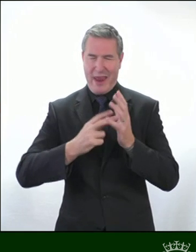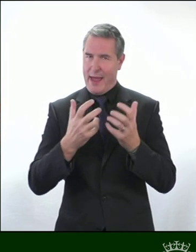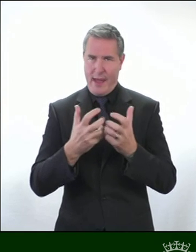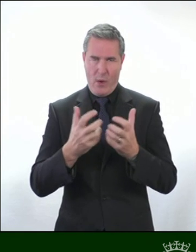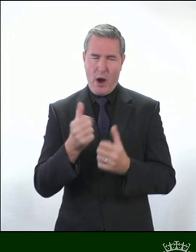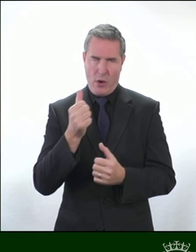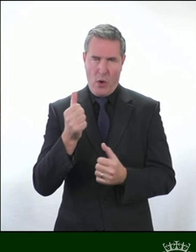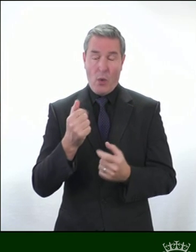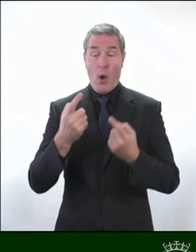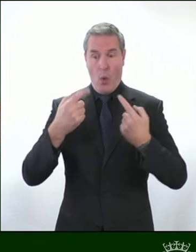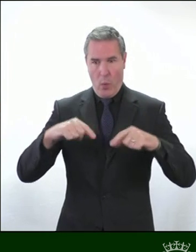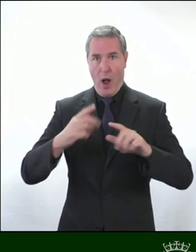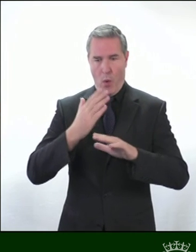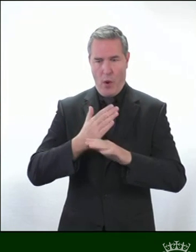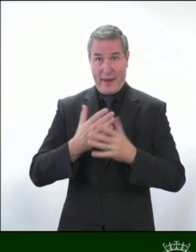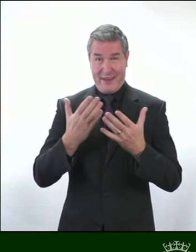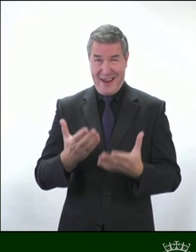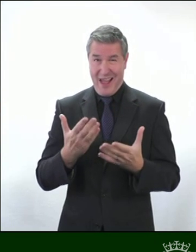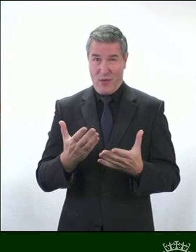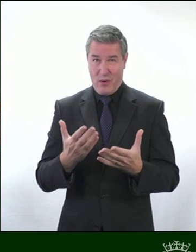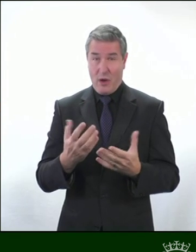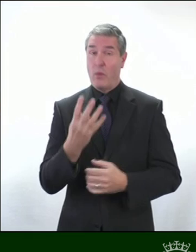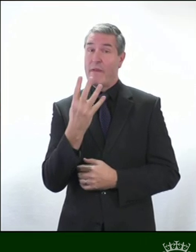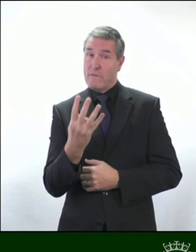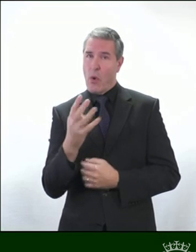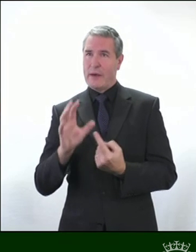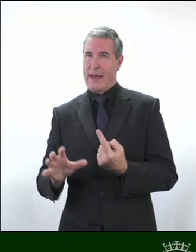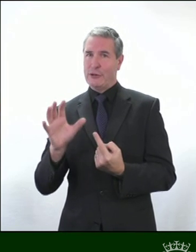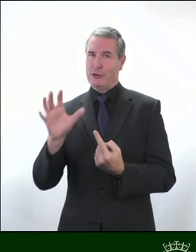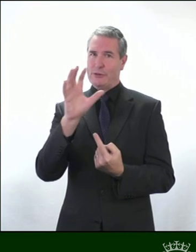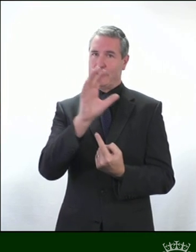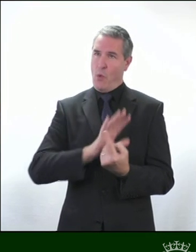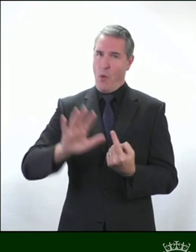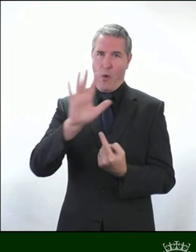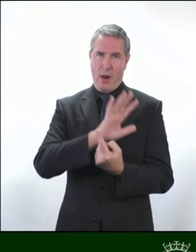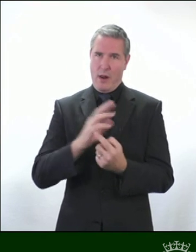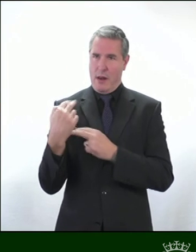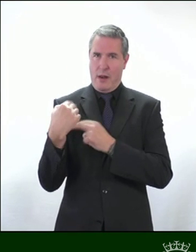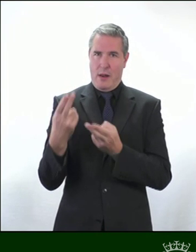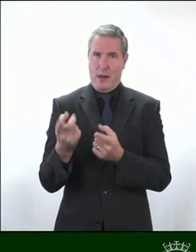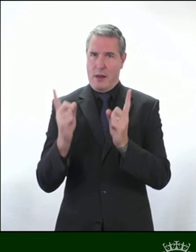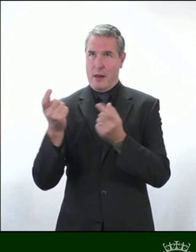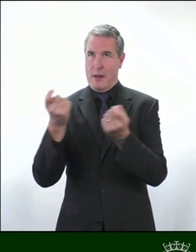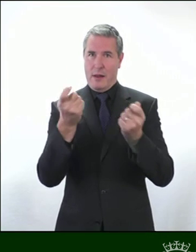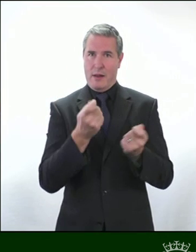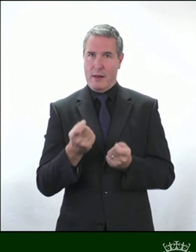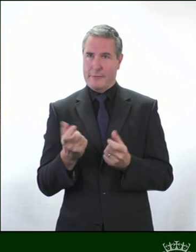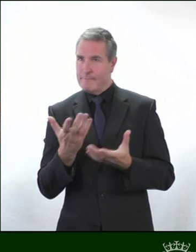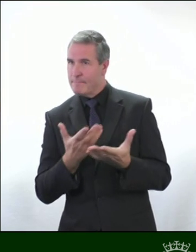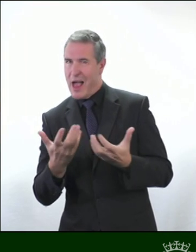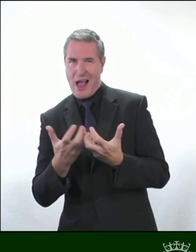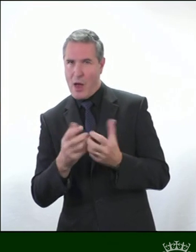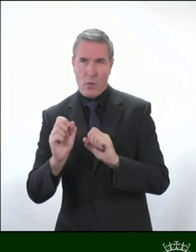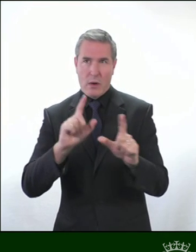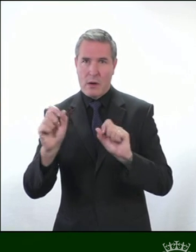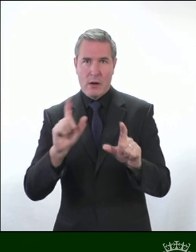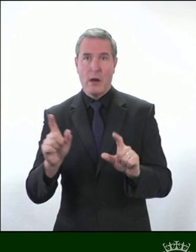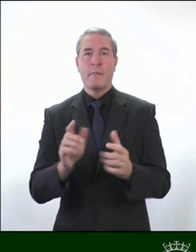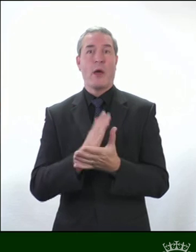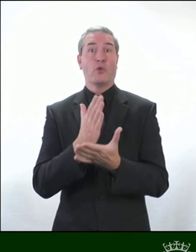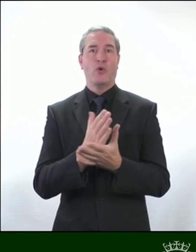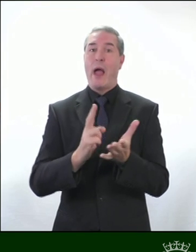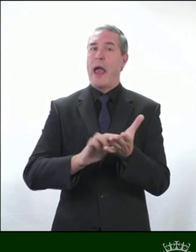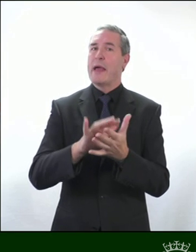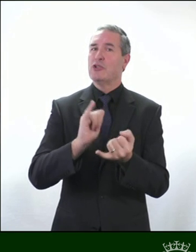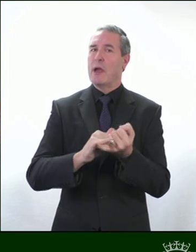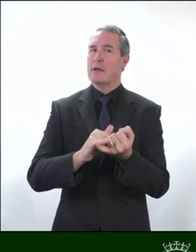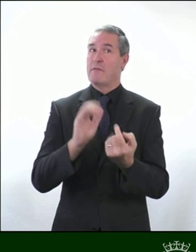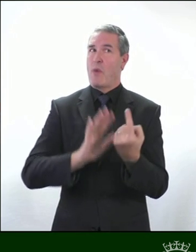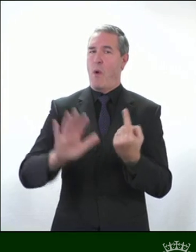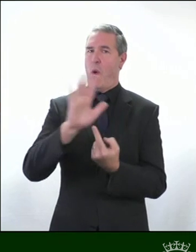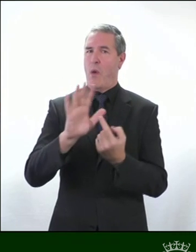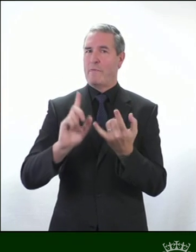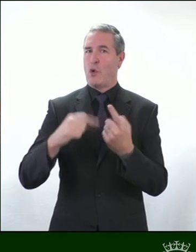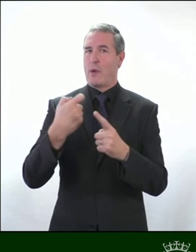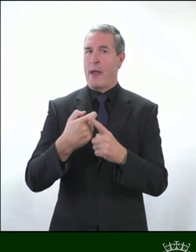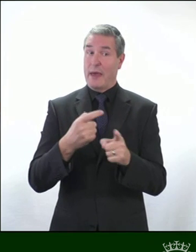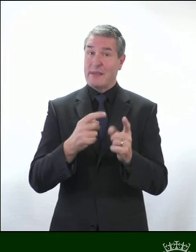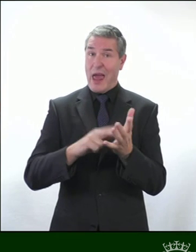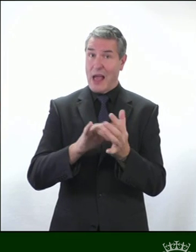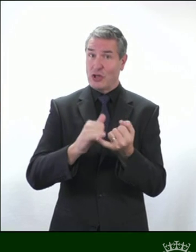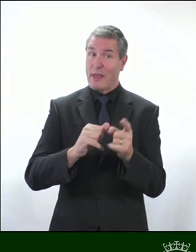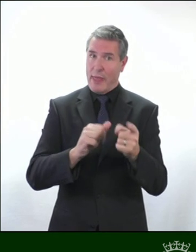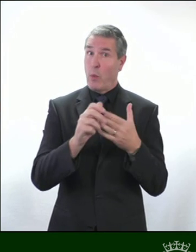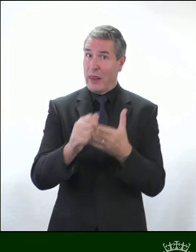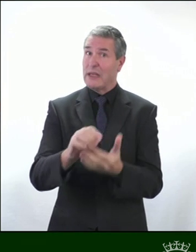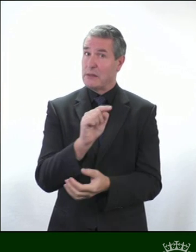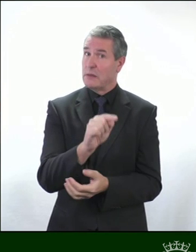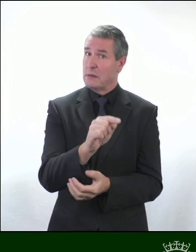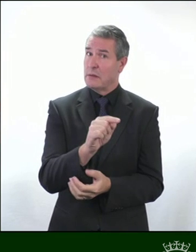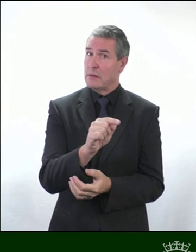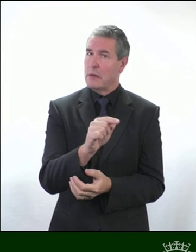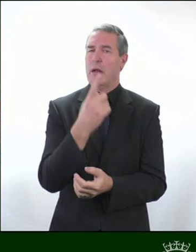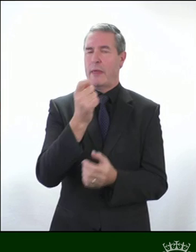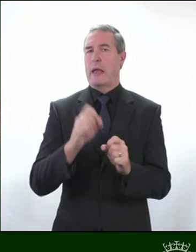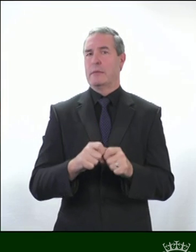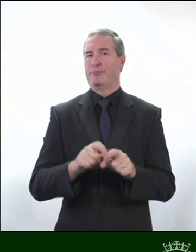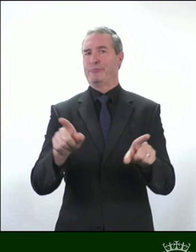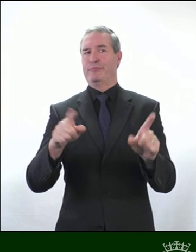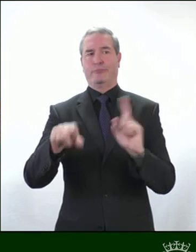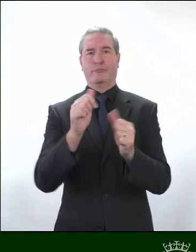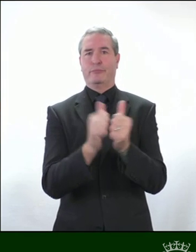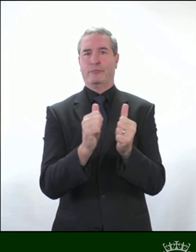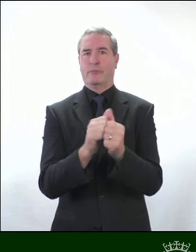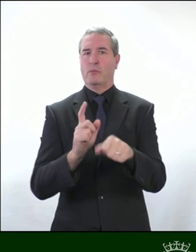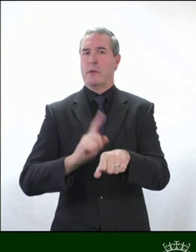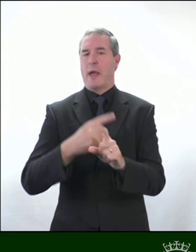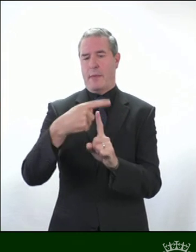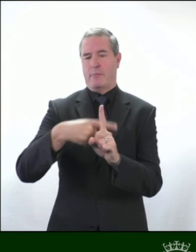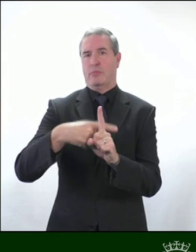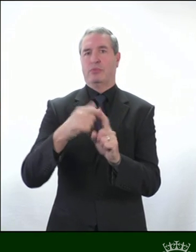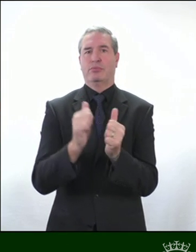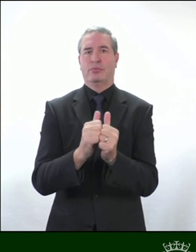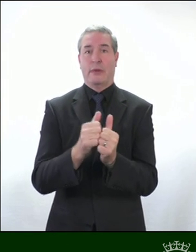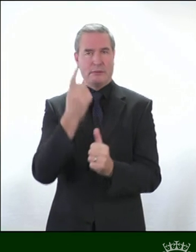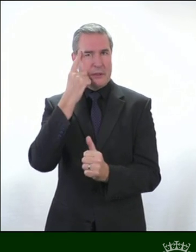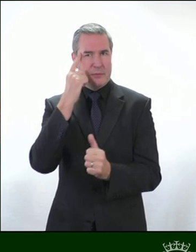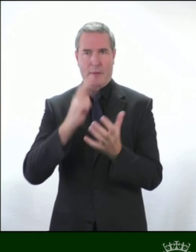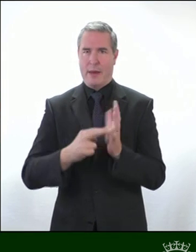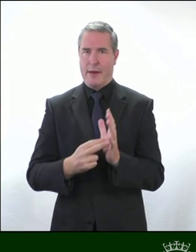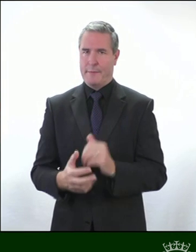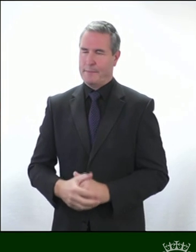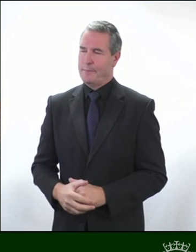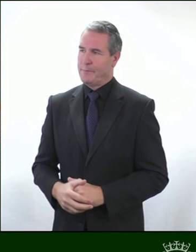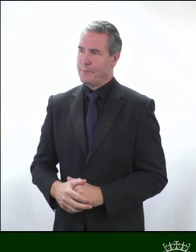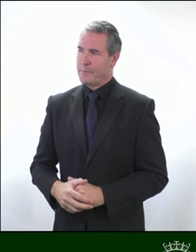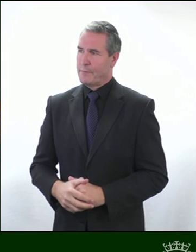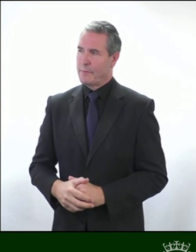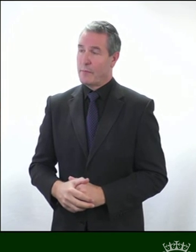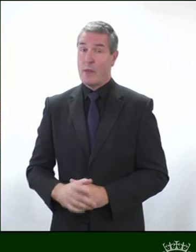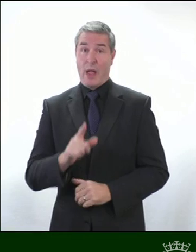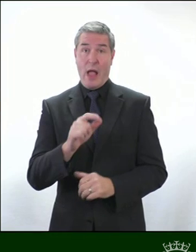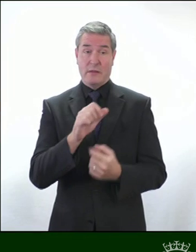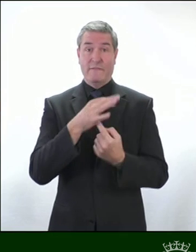We are working on it with all the devolved Administrations in order to ensure that the NHS across the country—it is the NHS that will be in the lead—is able to distribute it as fast and as sensibly as possible to the most vulnerable groups.